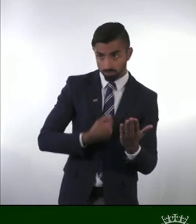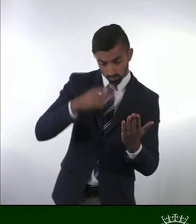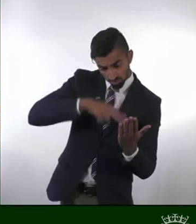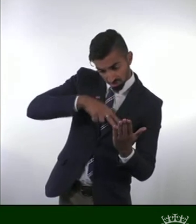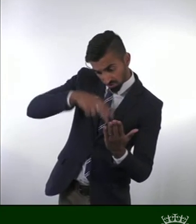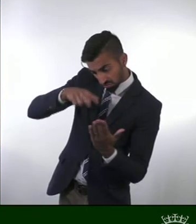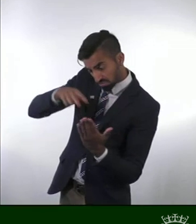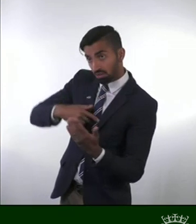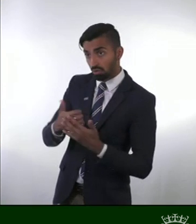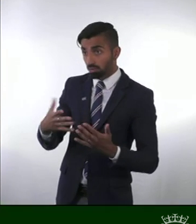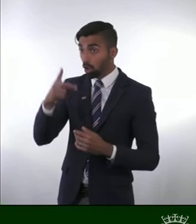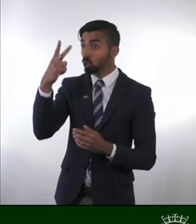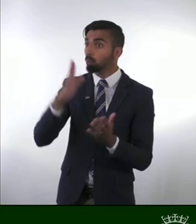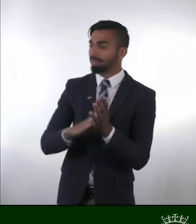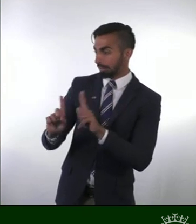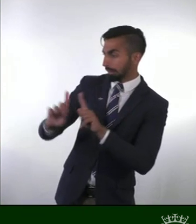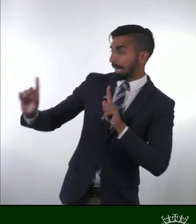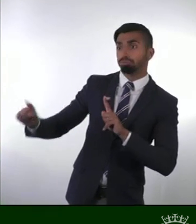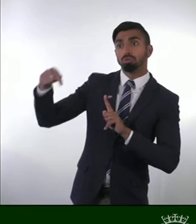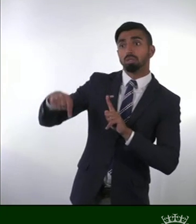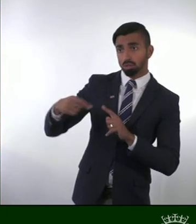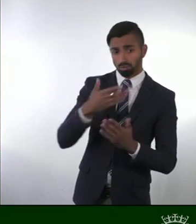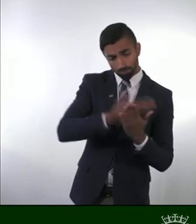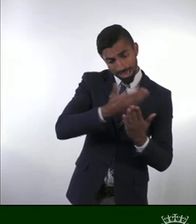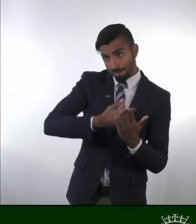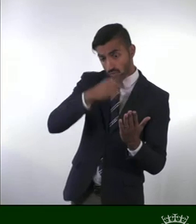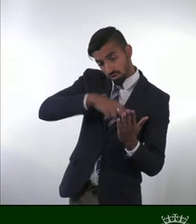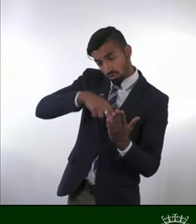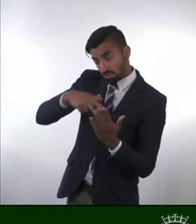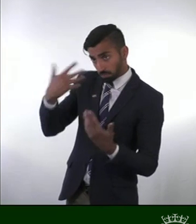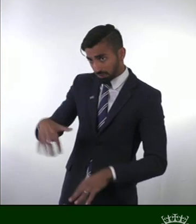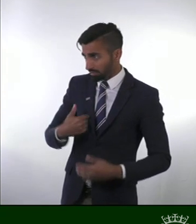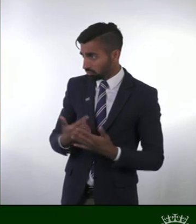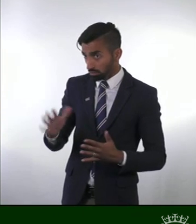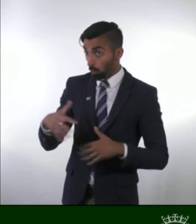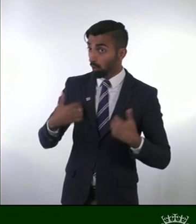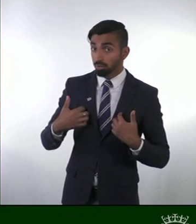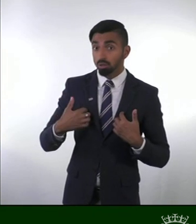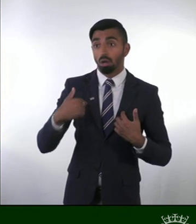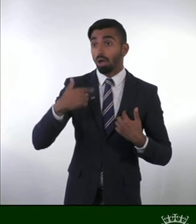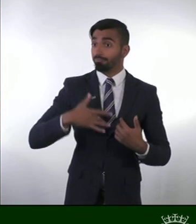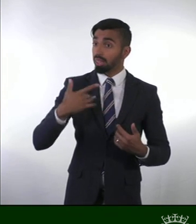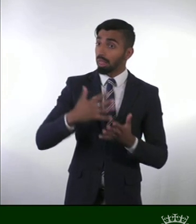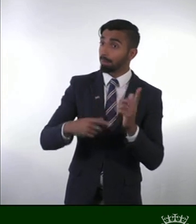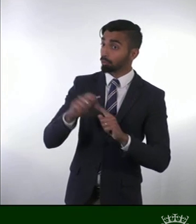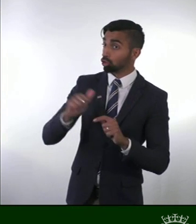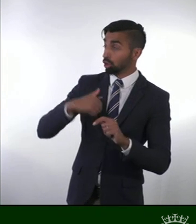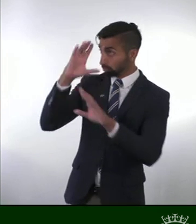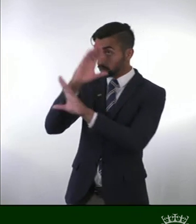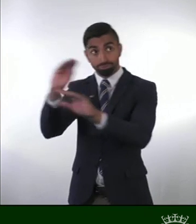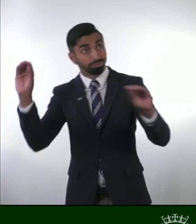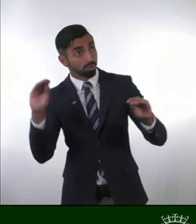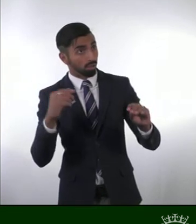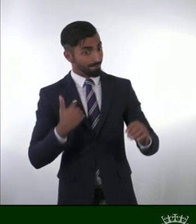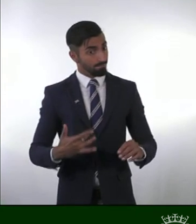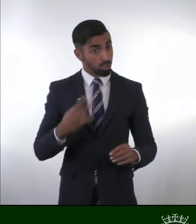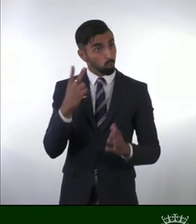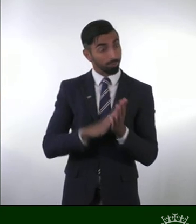Members across the House of Commons will want to understand that I believe that those measures—the 2 metre rule—need now to be kept under review.